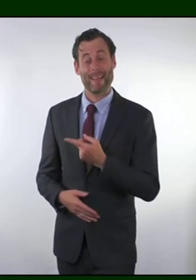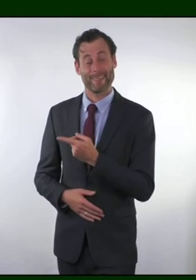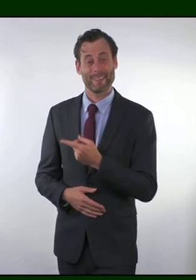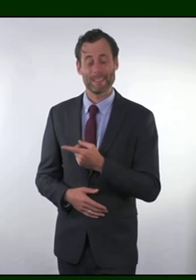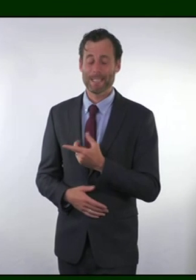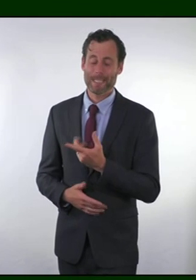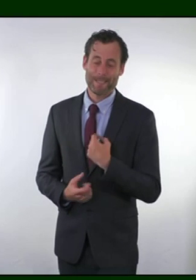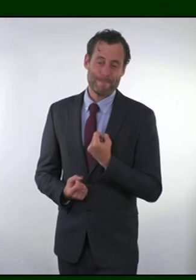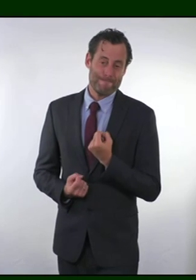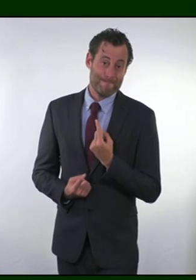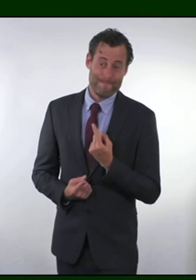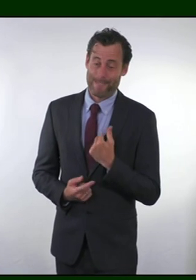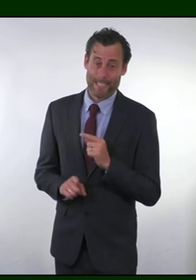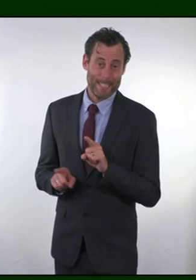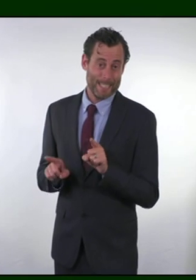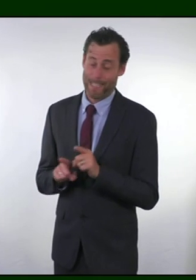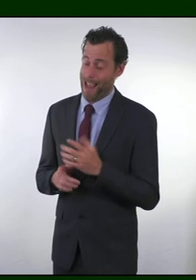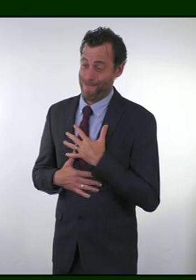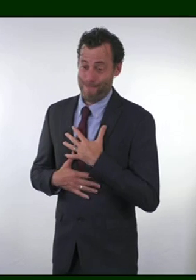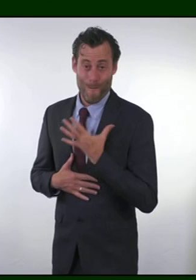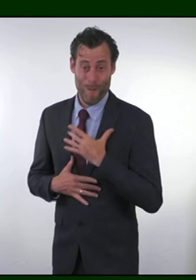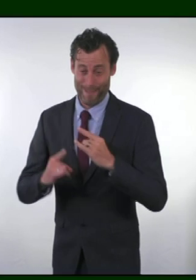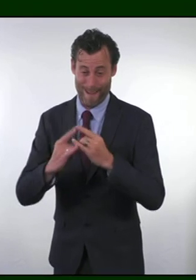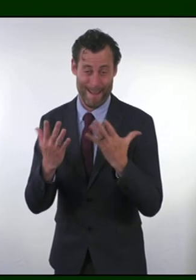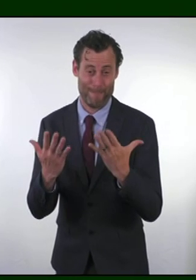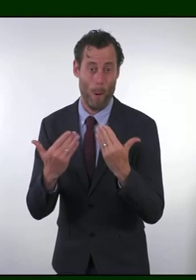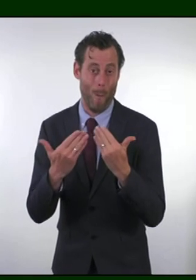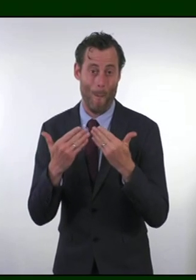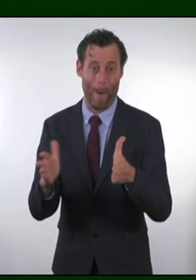I share his passion for getting our campsites open.